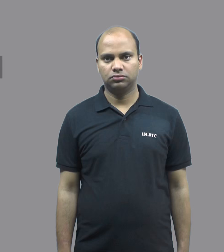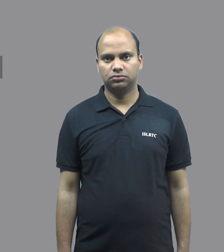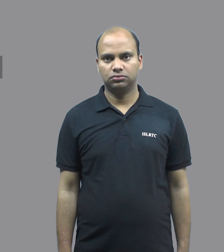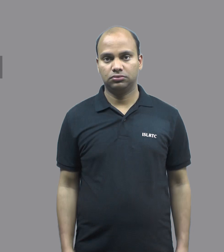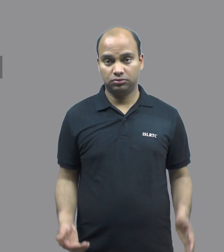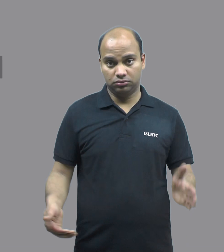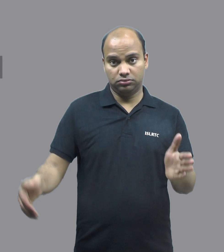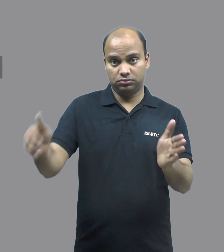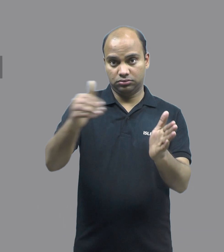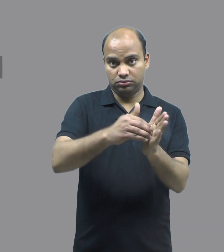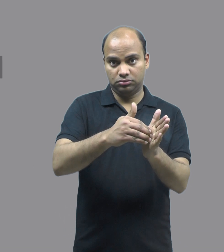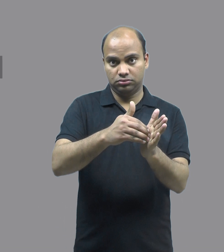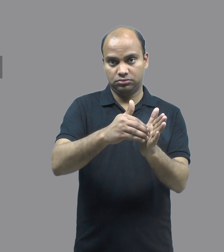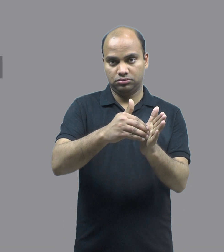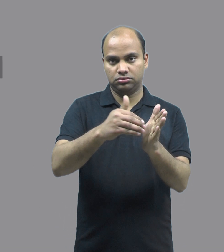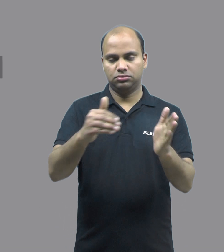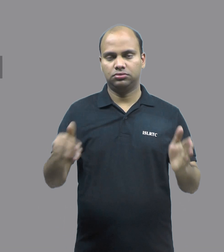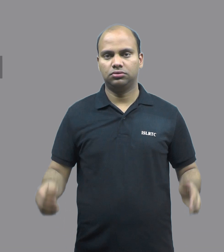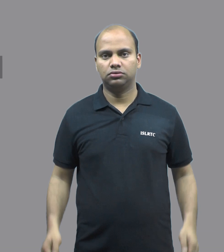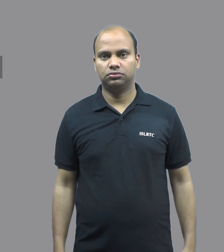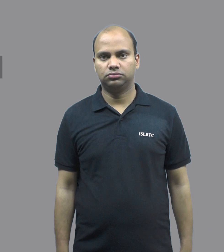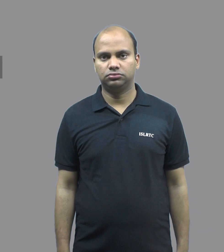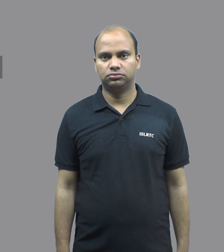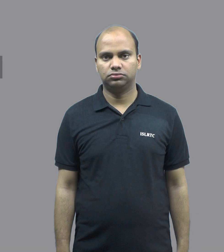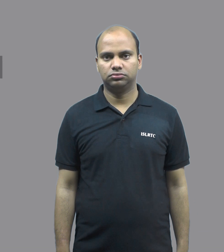Again Repeat